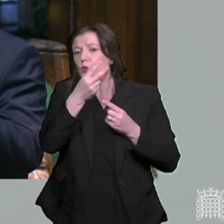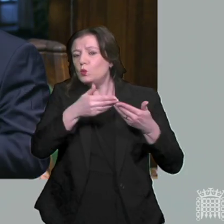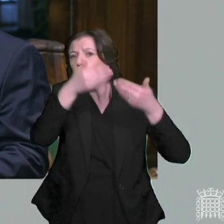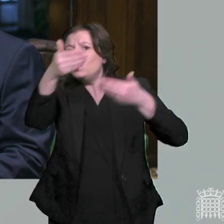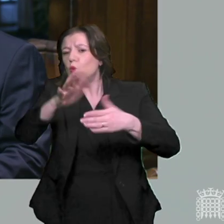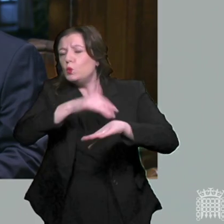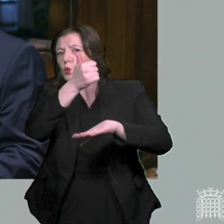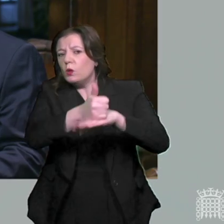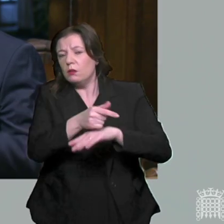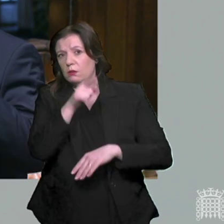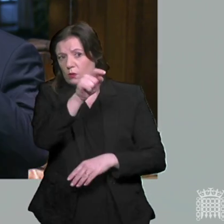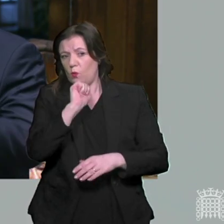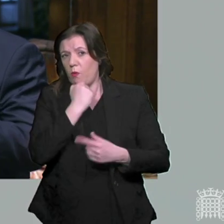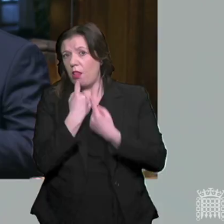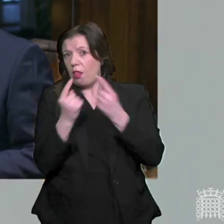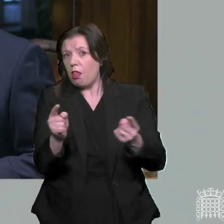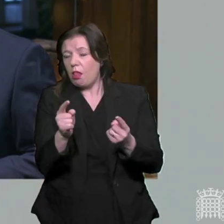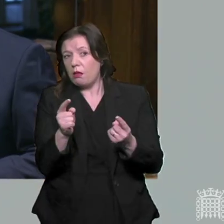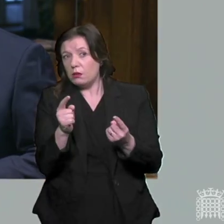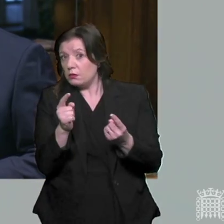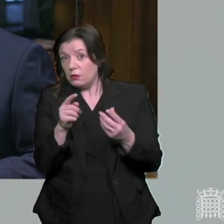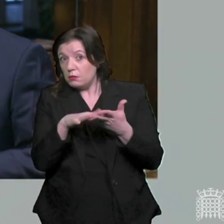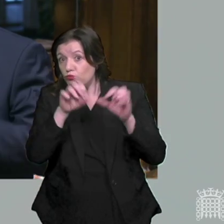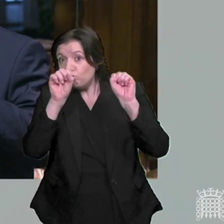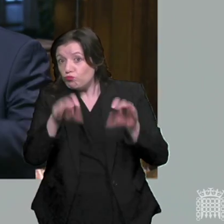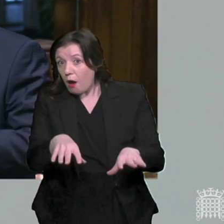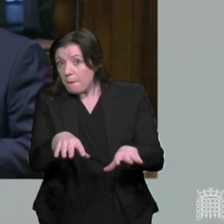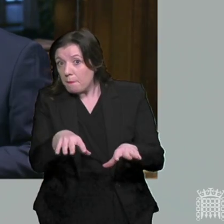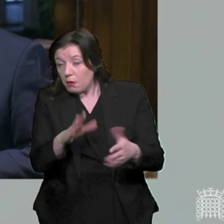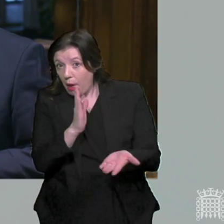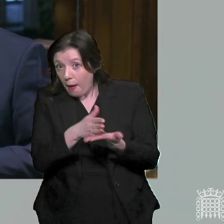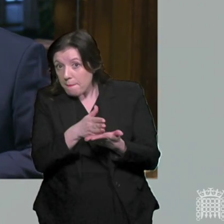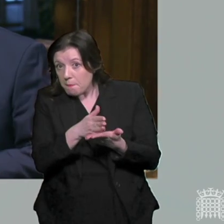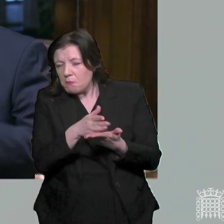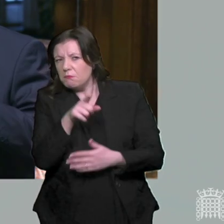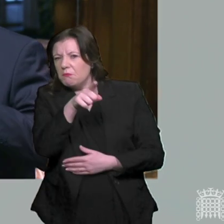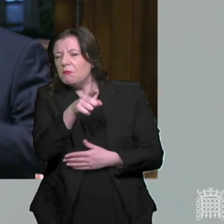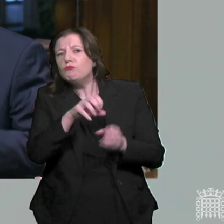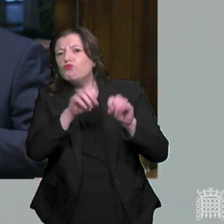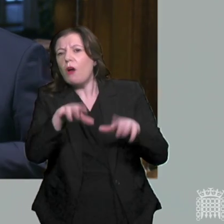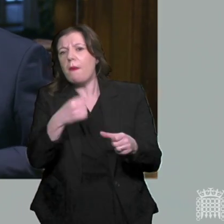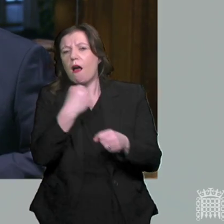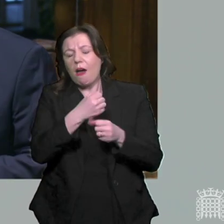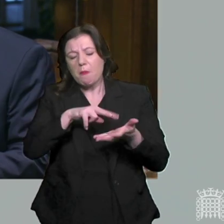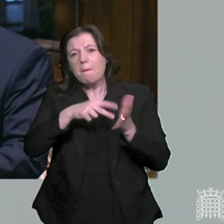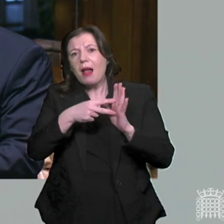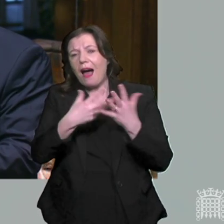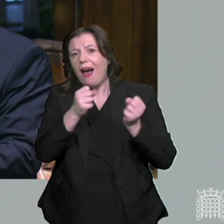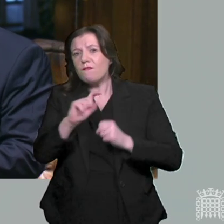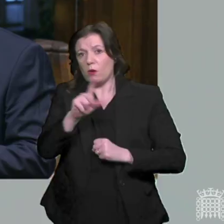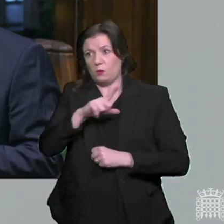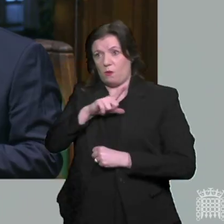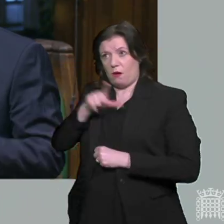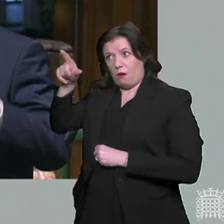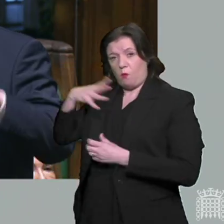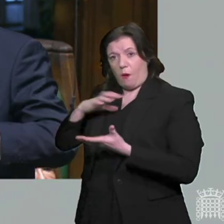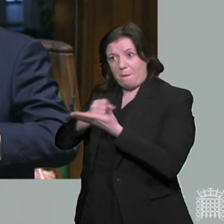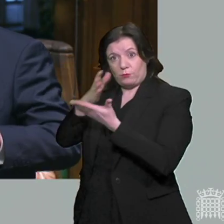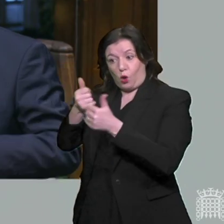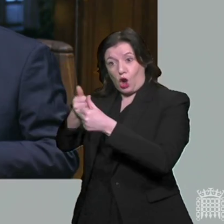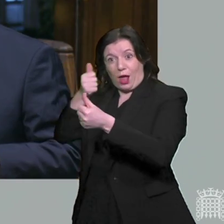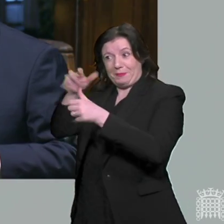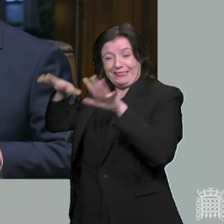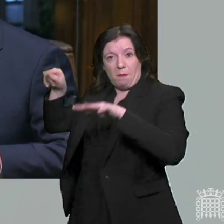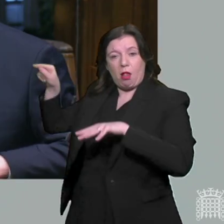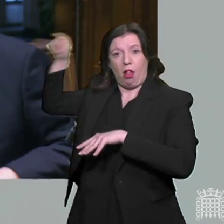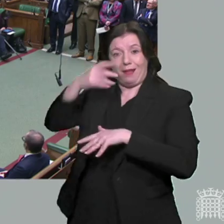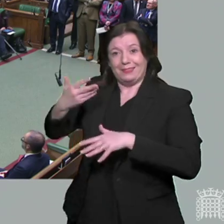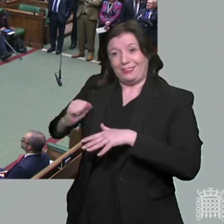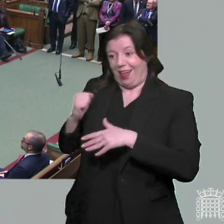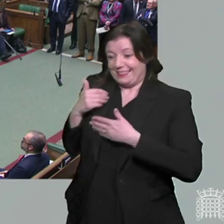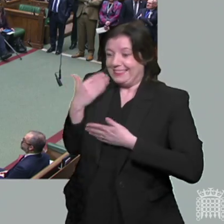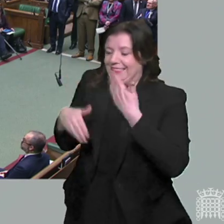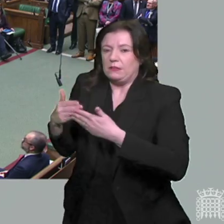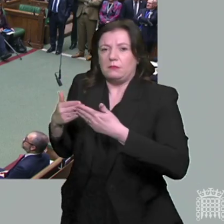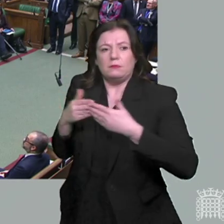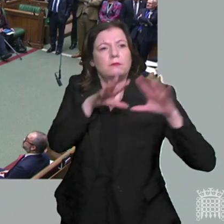When will we get that announcement? If we are not going to go ahead with that programme, what will the Government be doing to encourage companies like HyImpulse to do their business in Scotland?